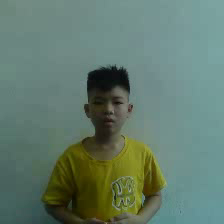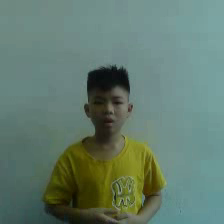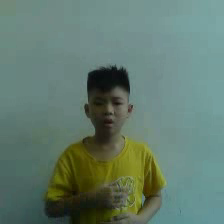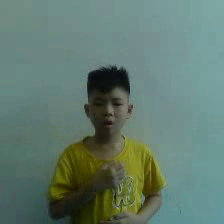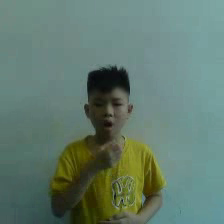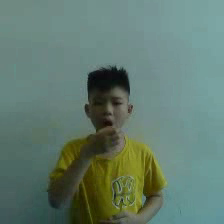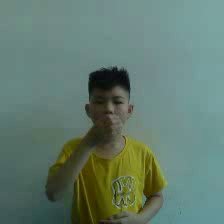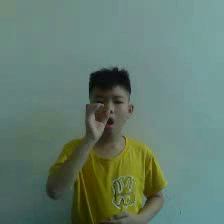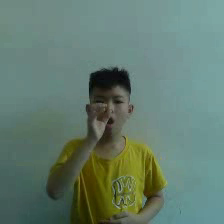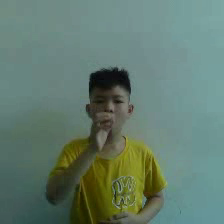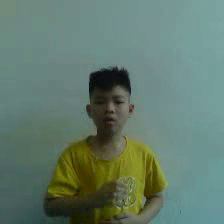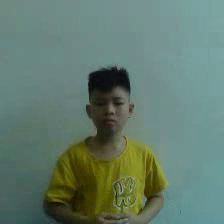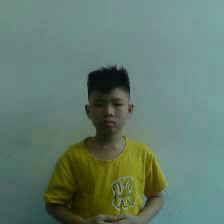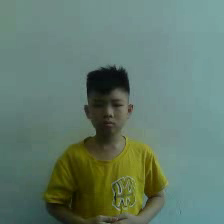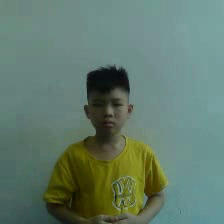Uống